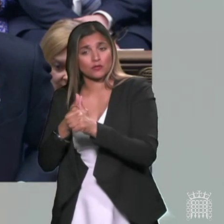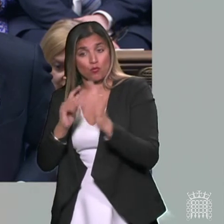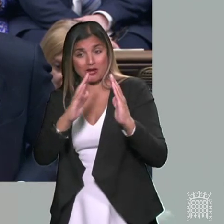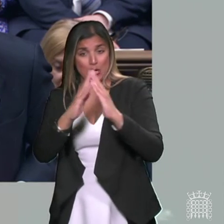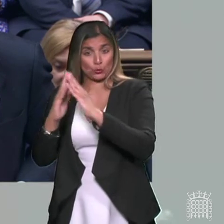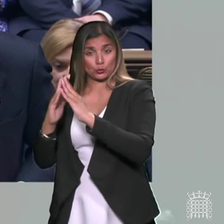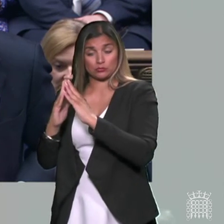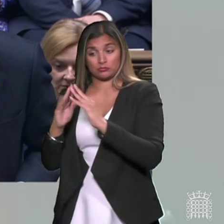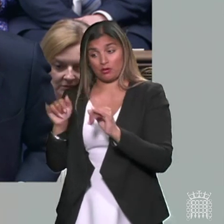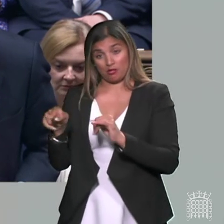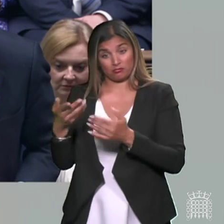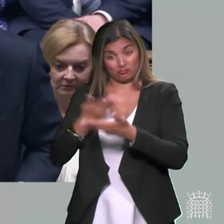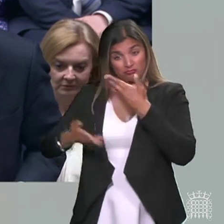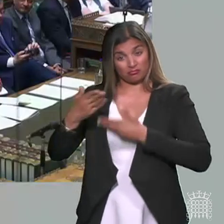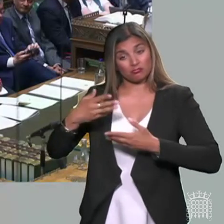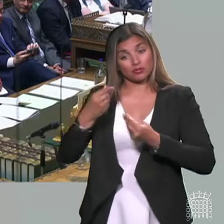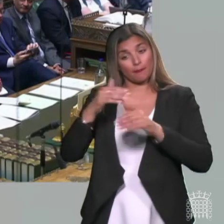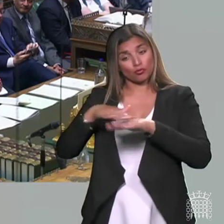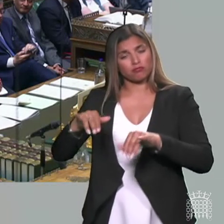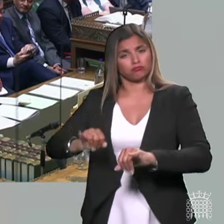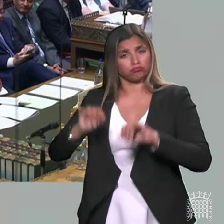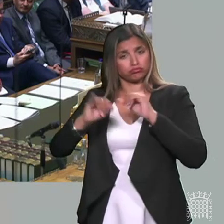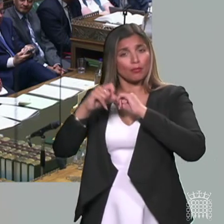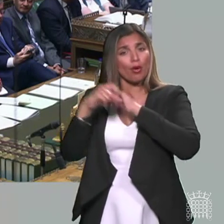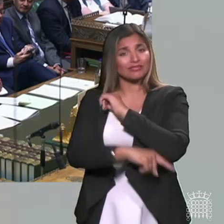We now come to a closed question from Sir Mike Penning.